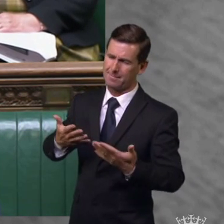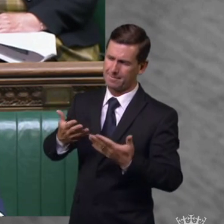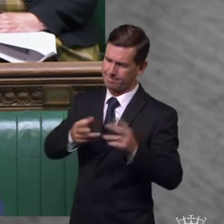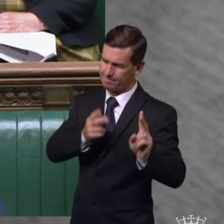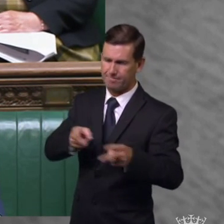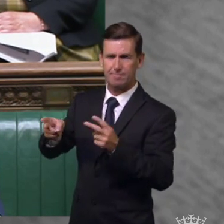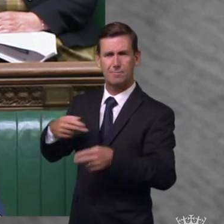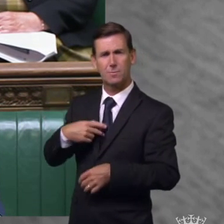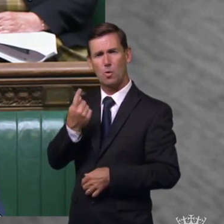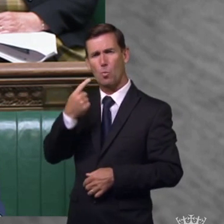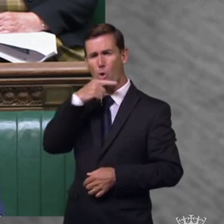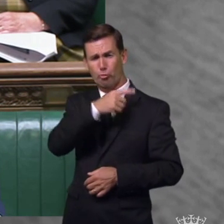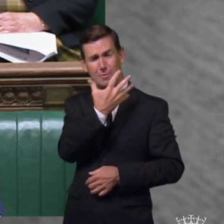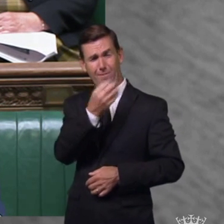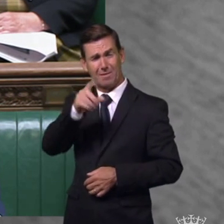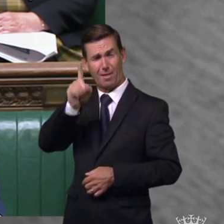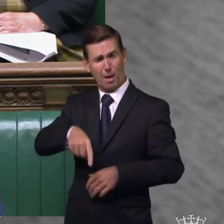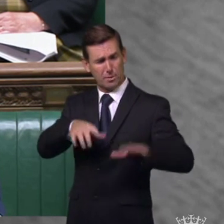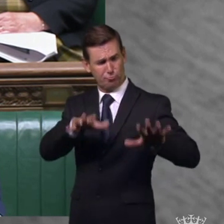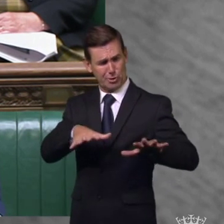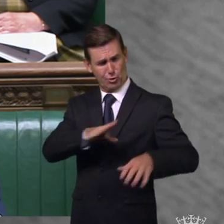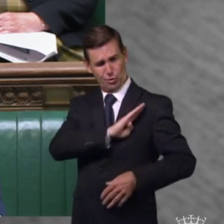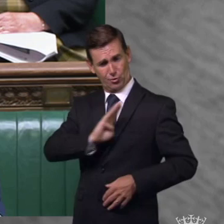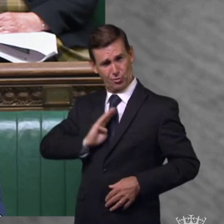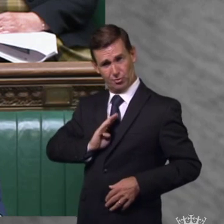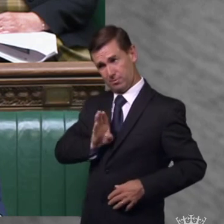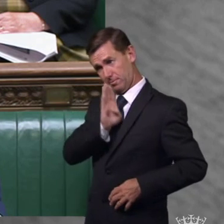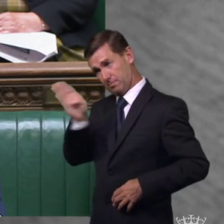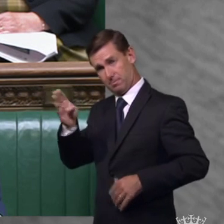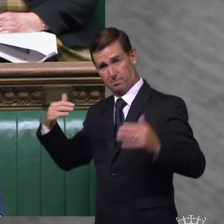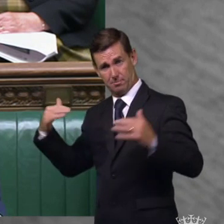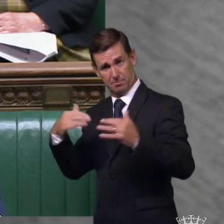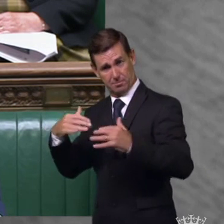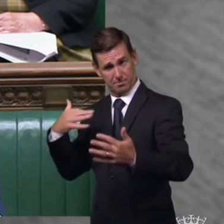More than 150,000 UK personnel have served in Afghanistan.